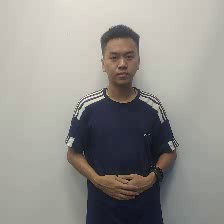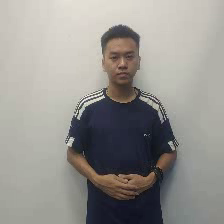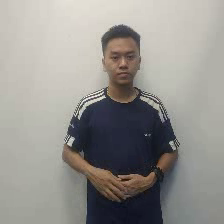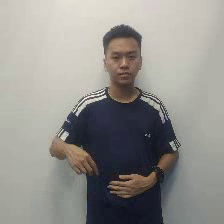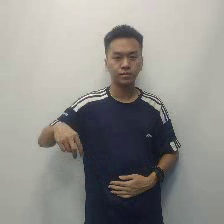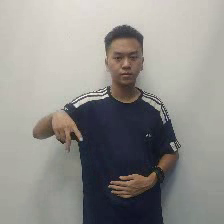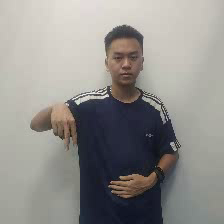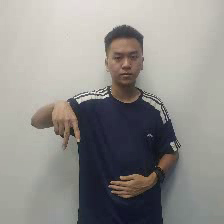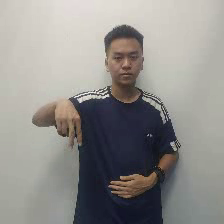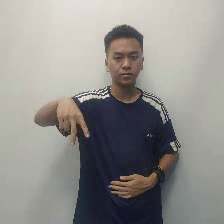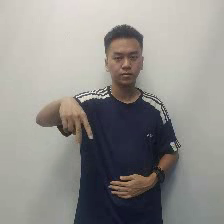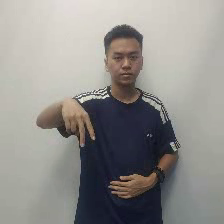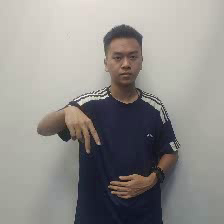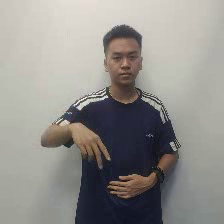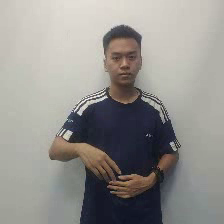Đi